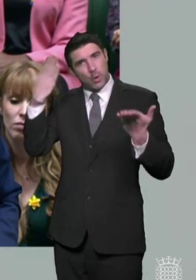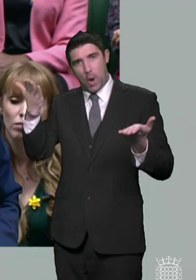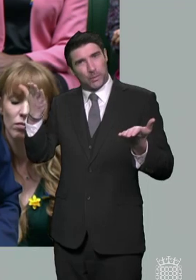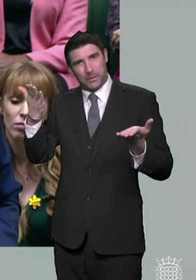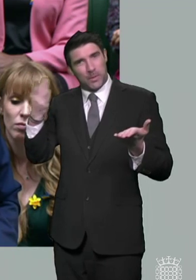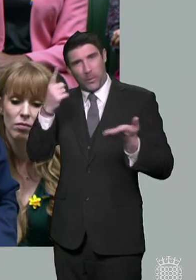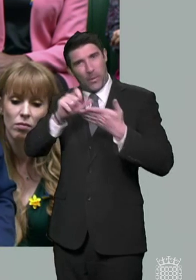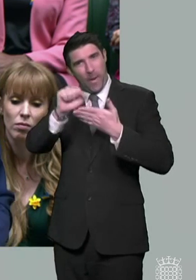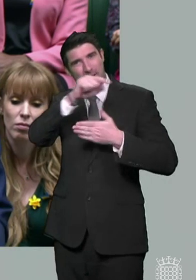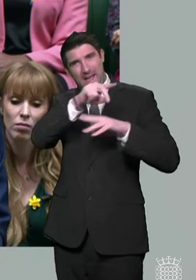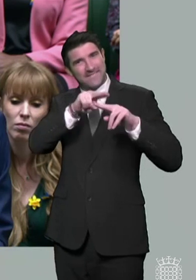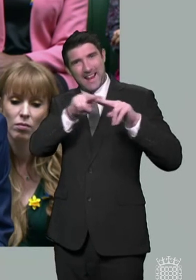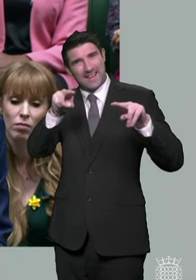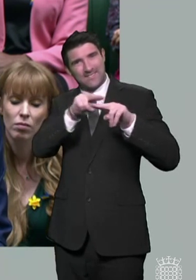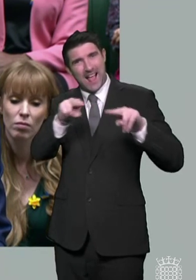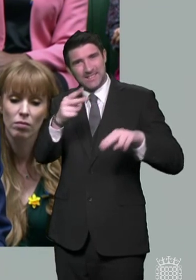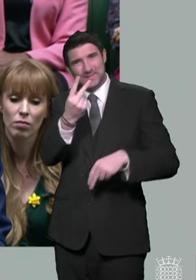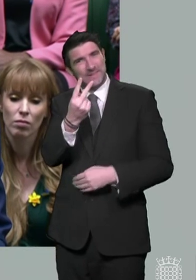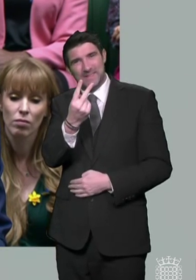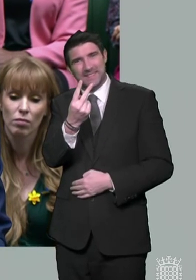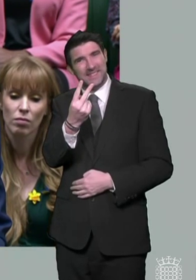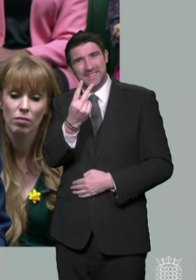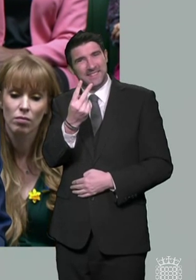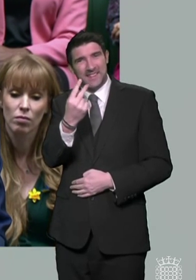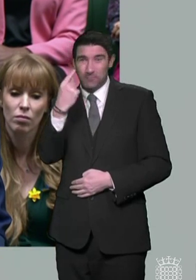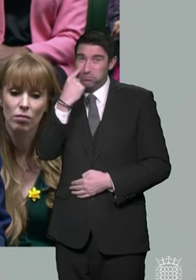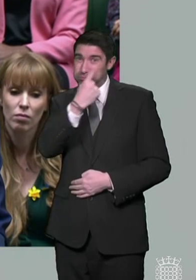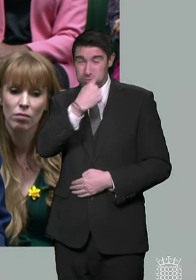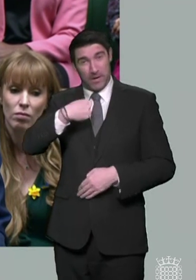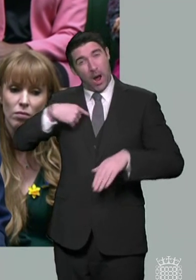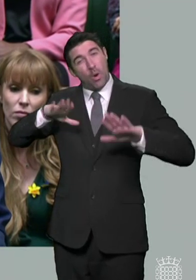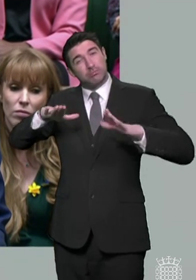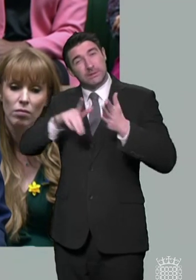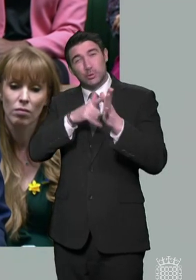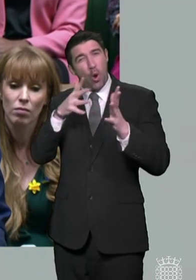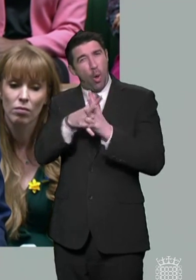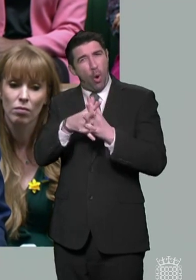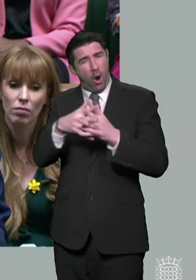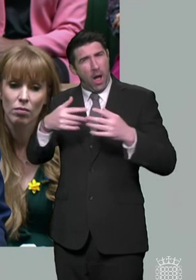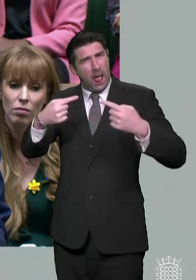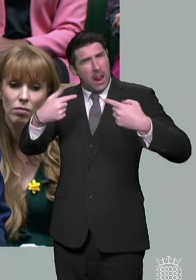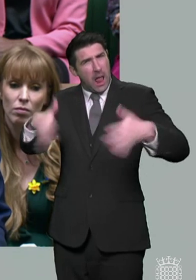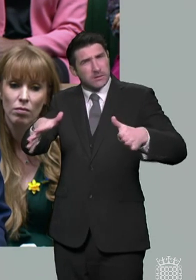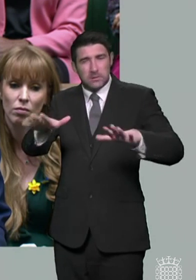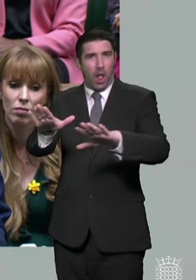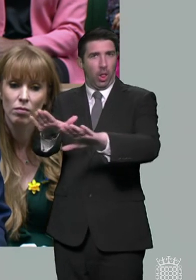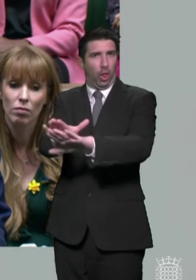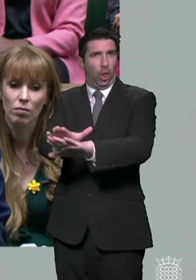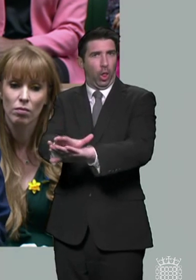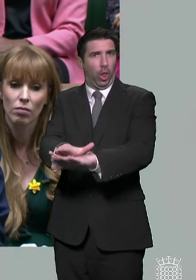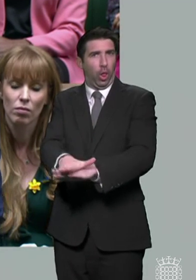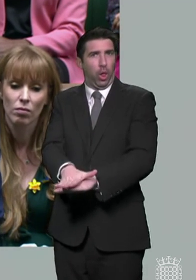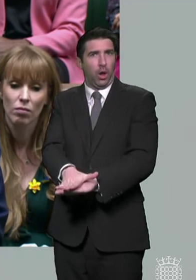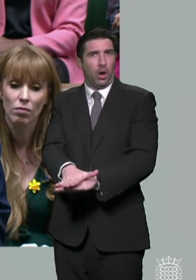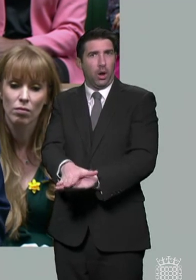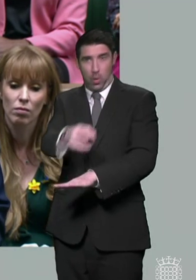I am ashamed that we know about Shuvalov’s Westminster flats only because a dissident risked his life.